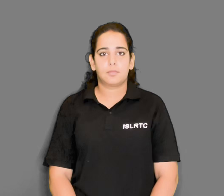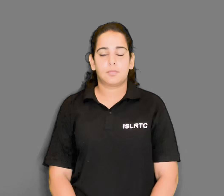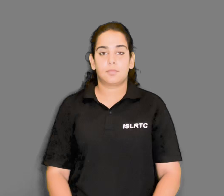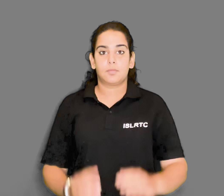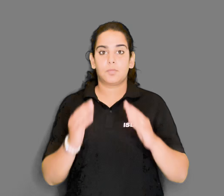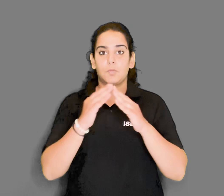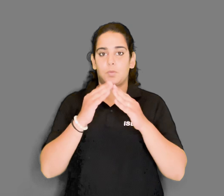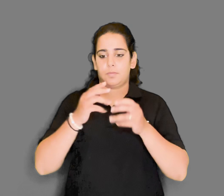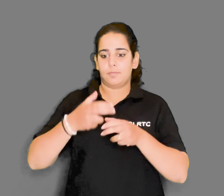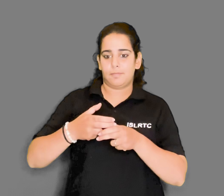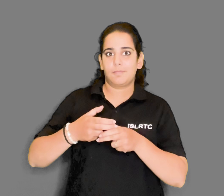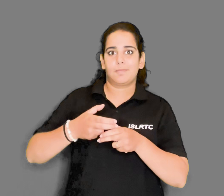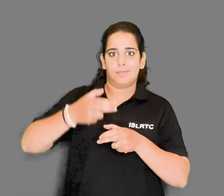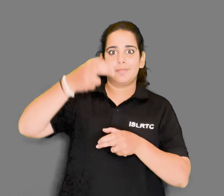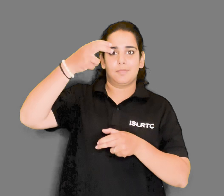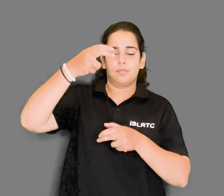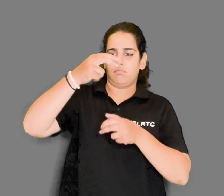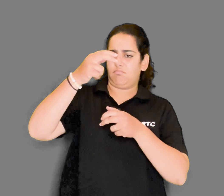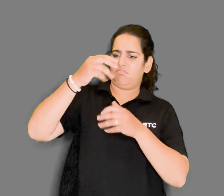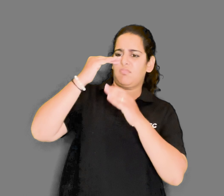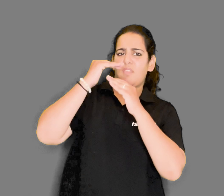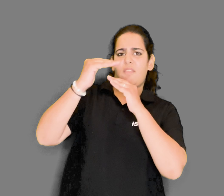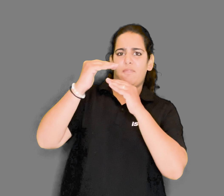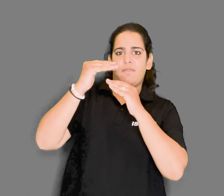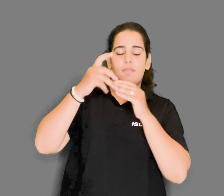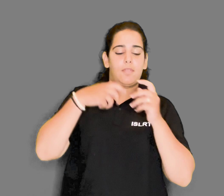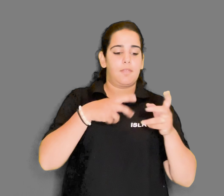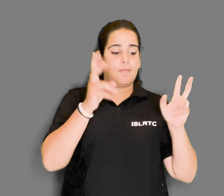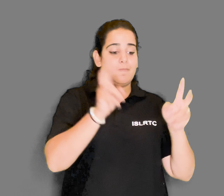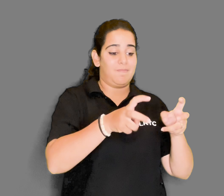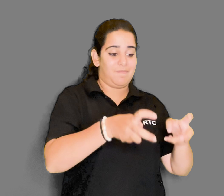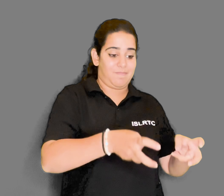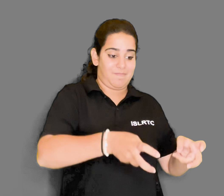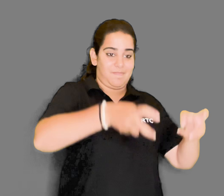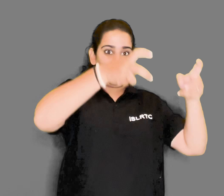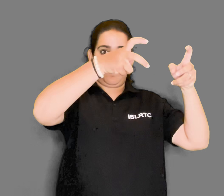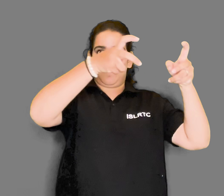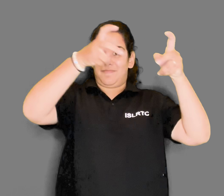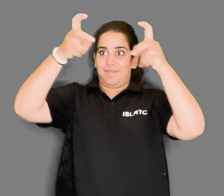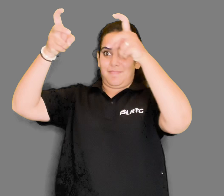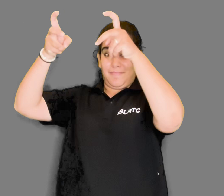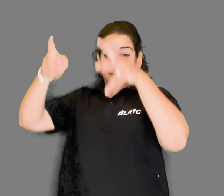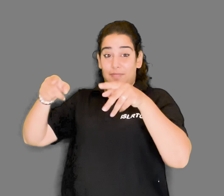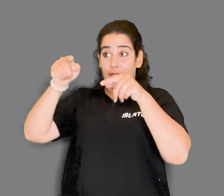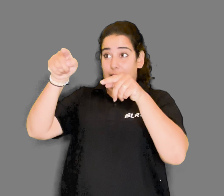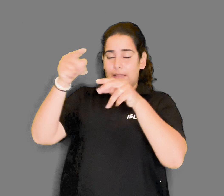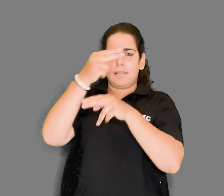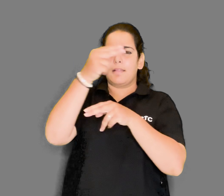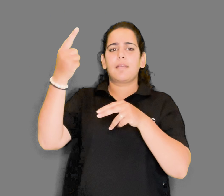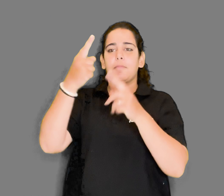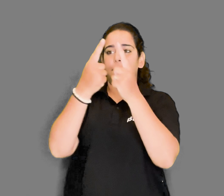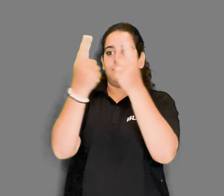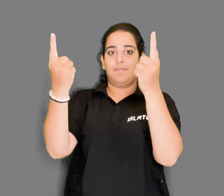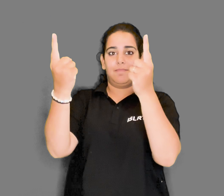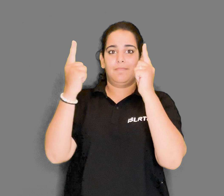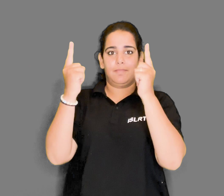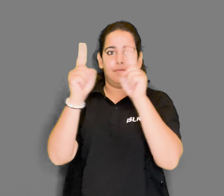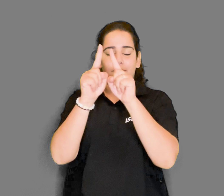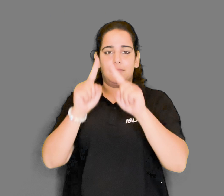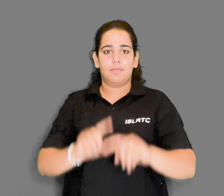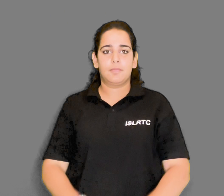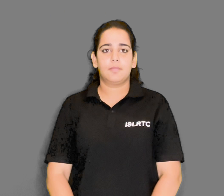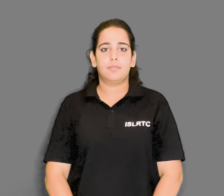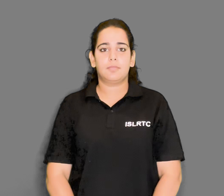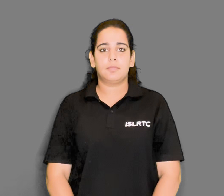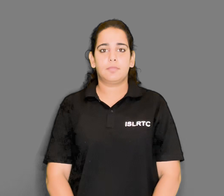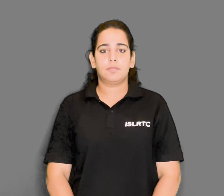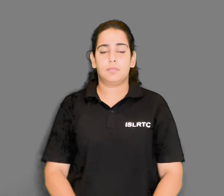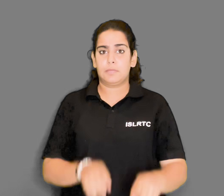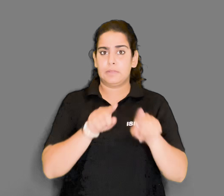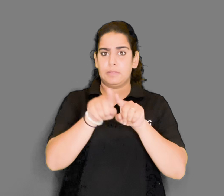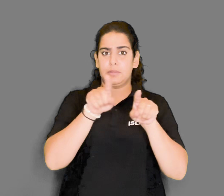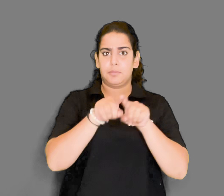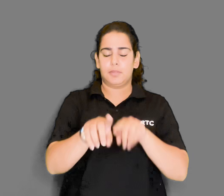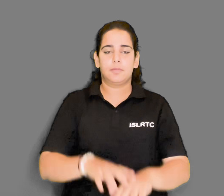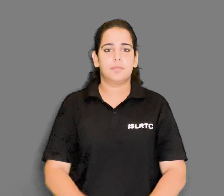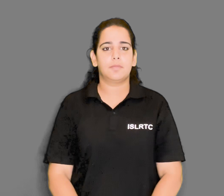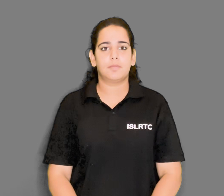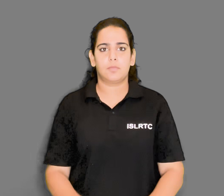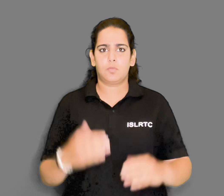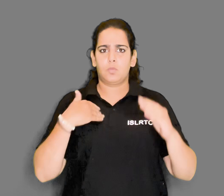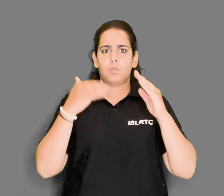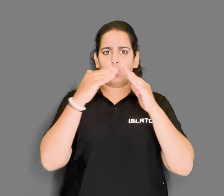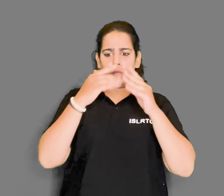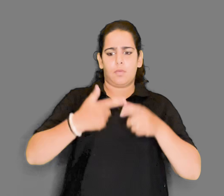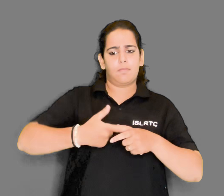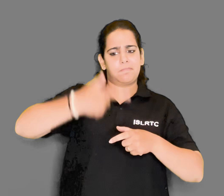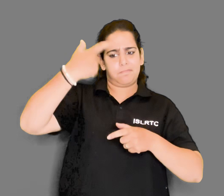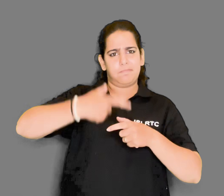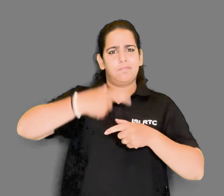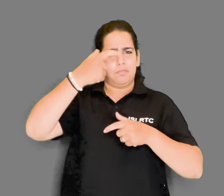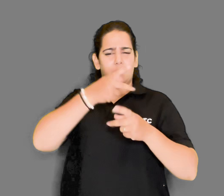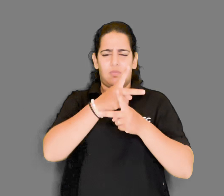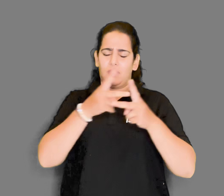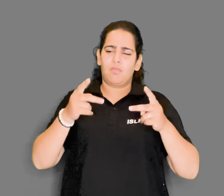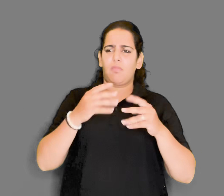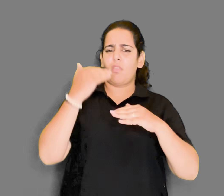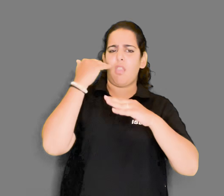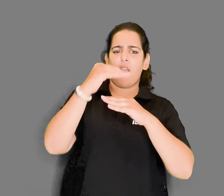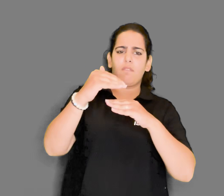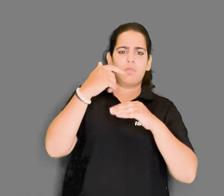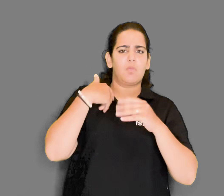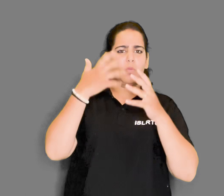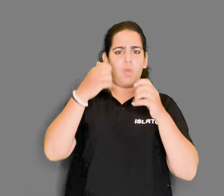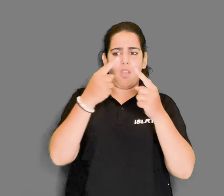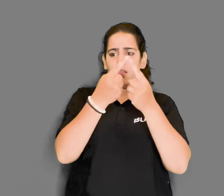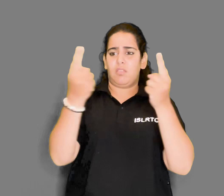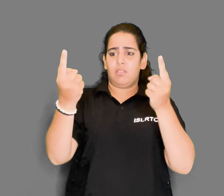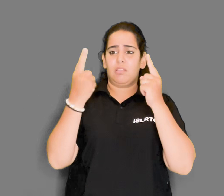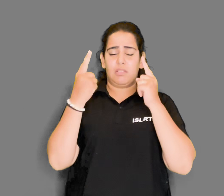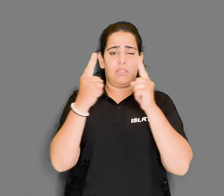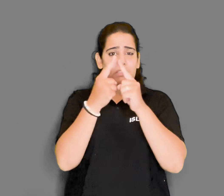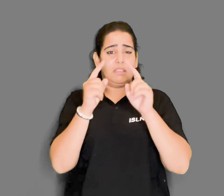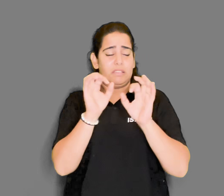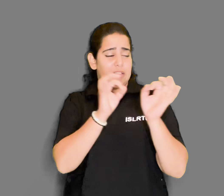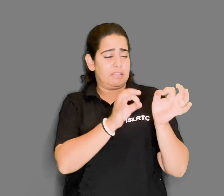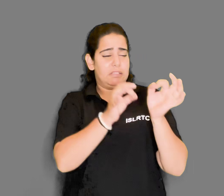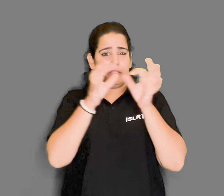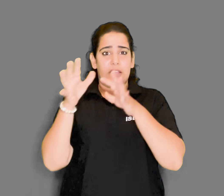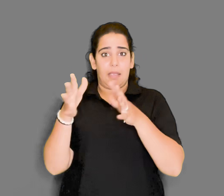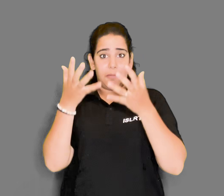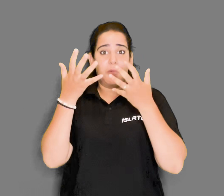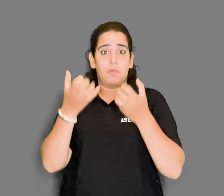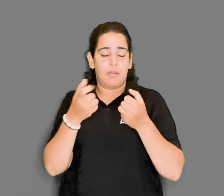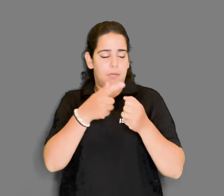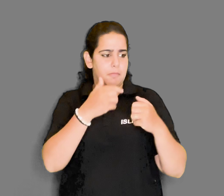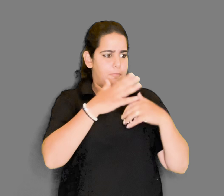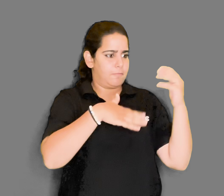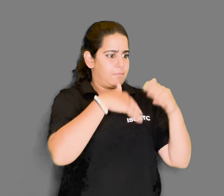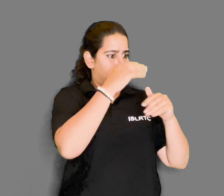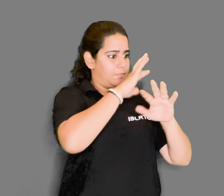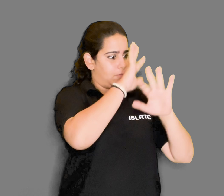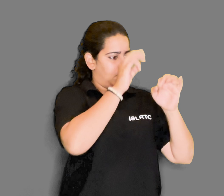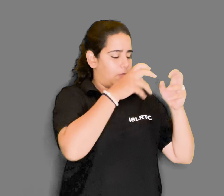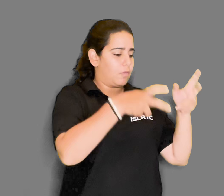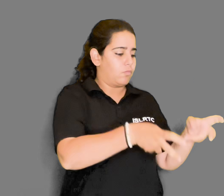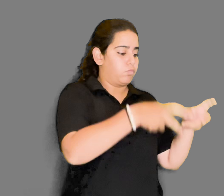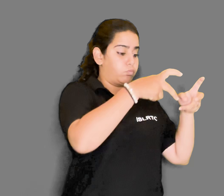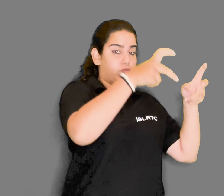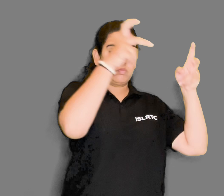Modular Construction A building process where structures are assembled from prefabricated sections or modules, allowing for faster and more flexible construction